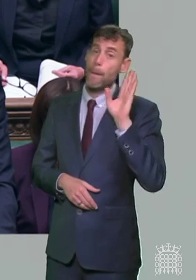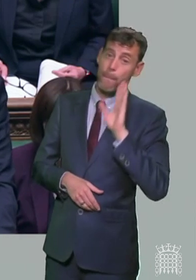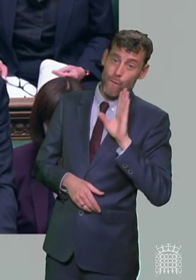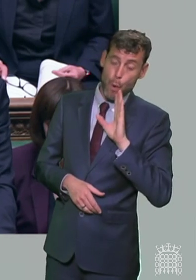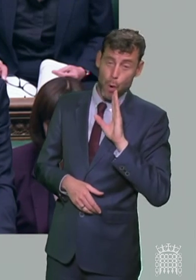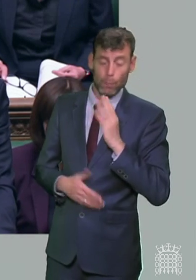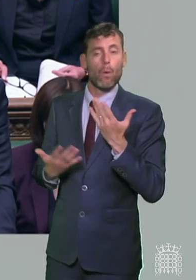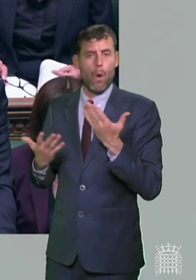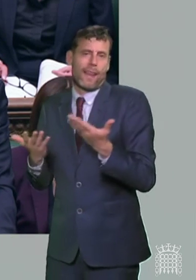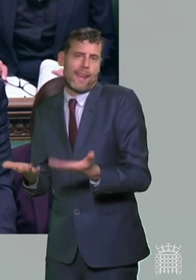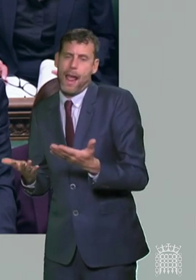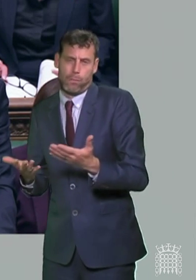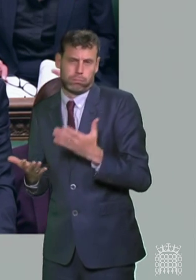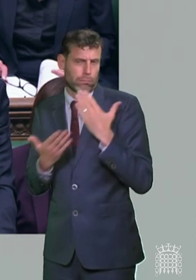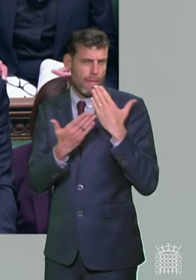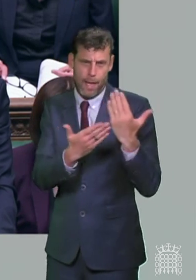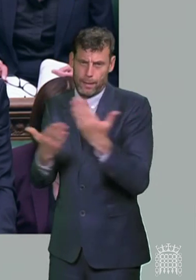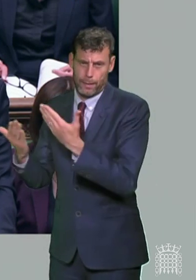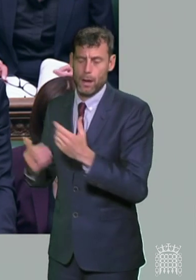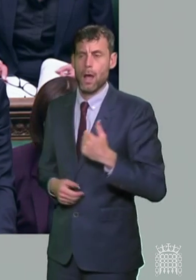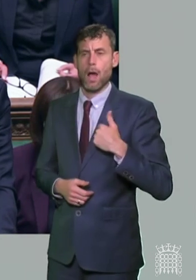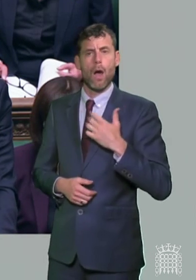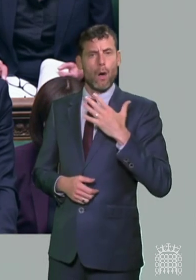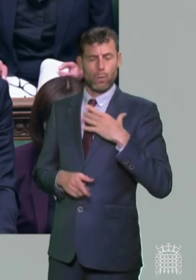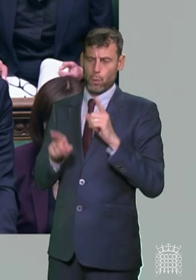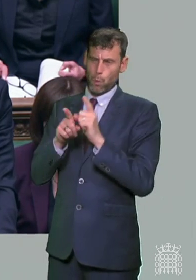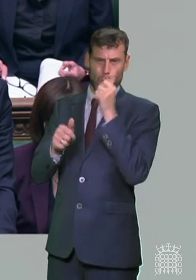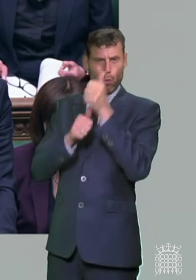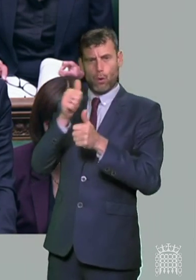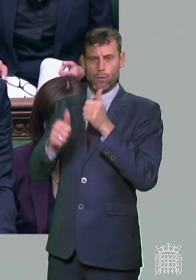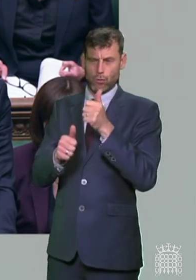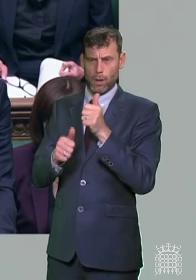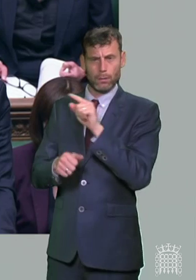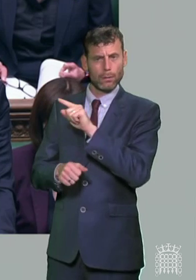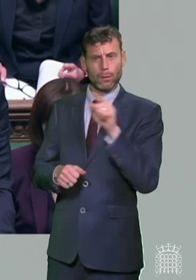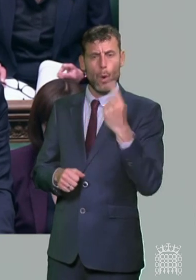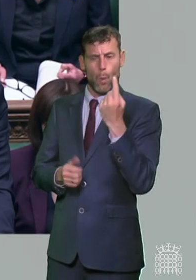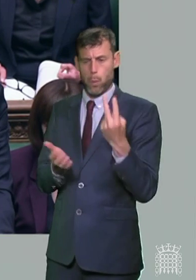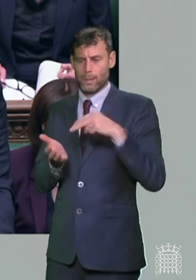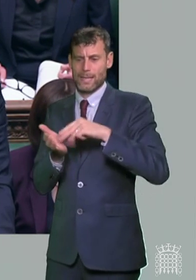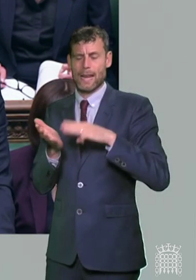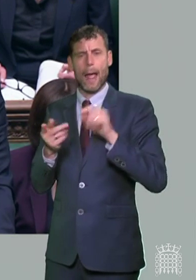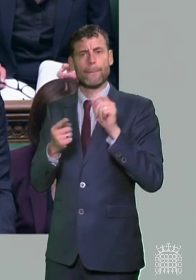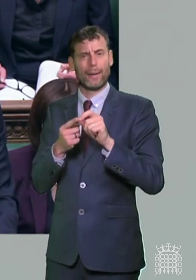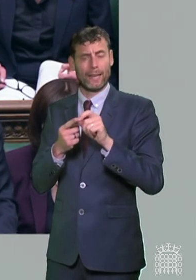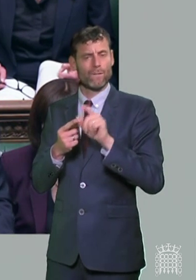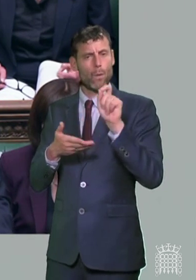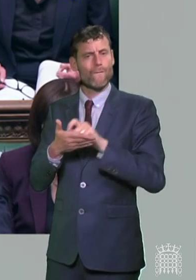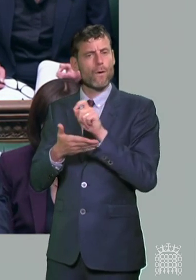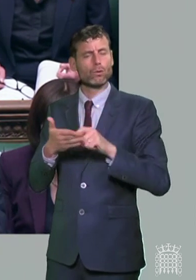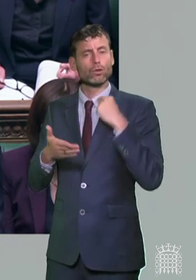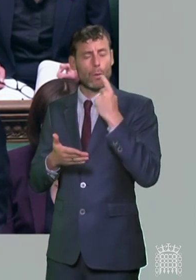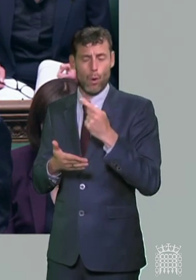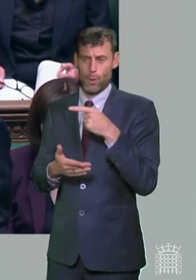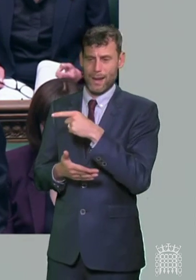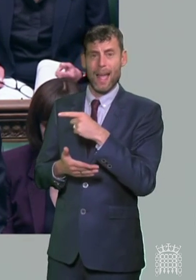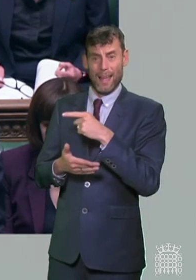Can I also pay tribute to everyone standing for election tomorrow and in particular the plucky Conservative candidate for Wakefield?